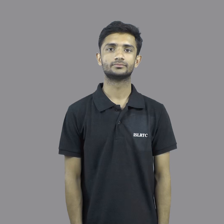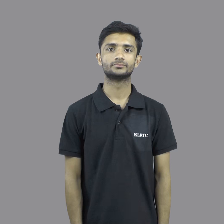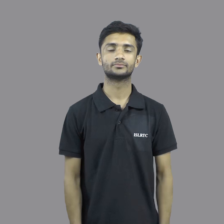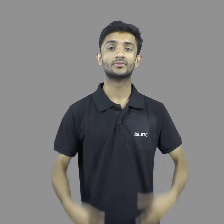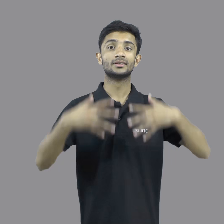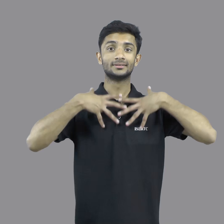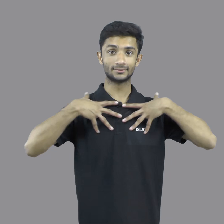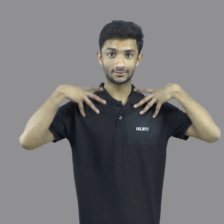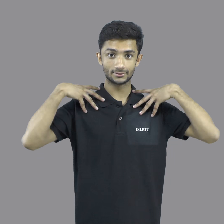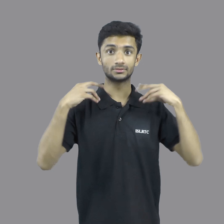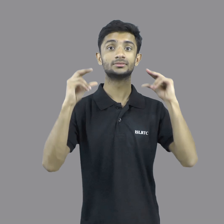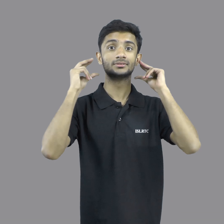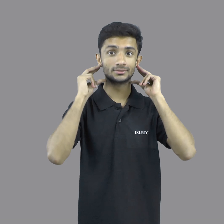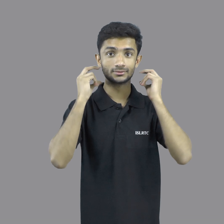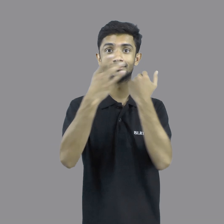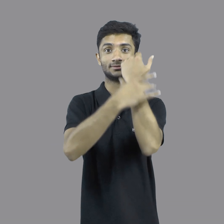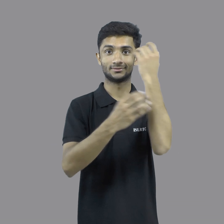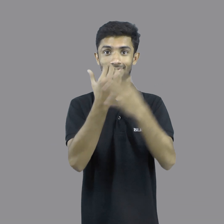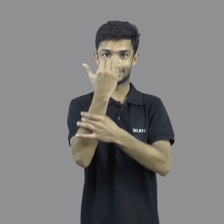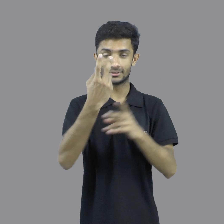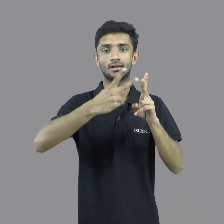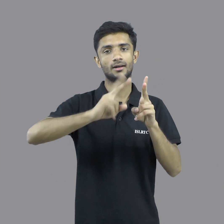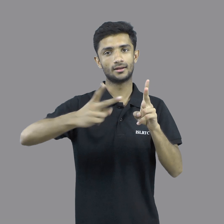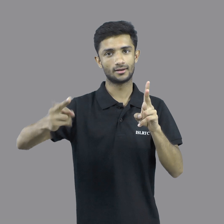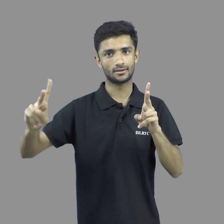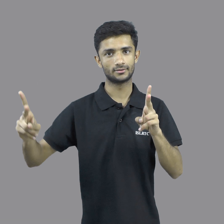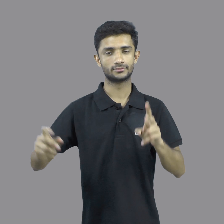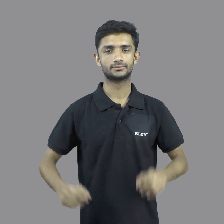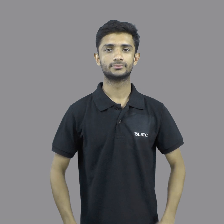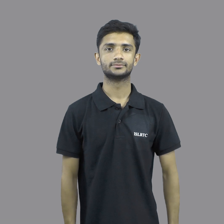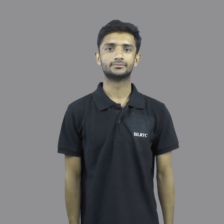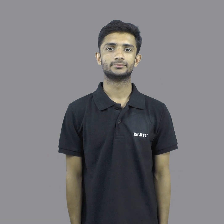Jewelery